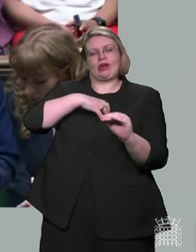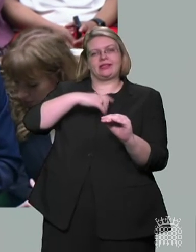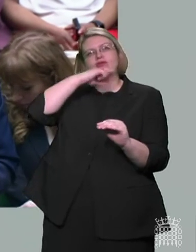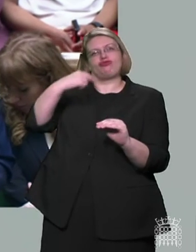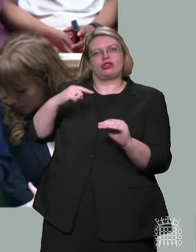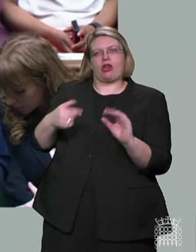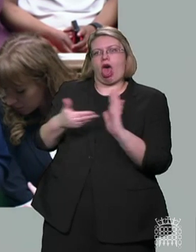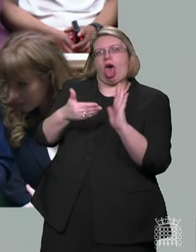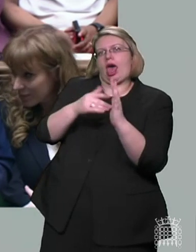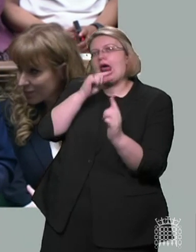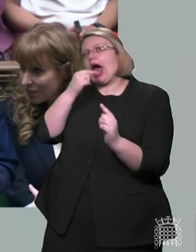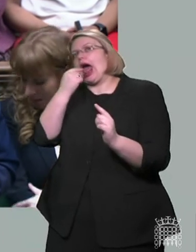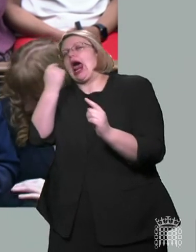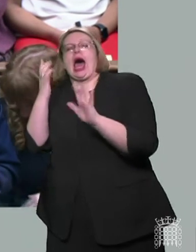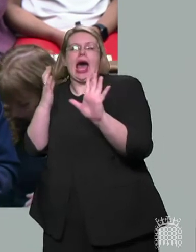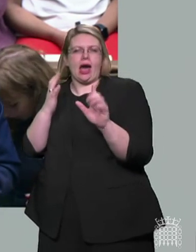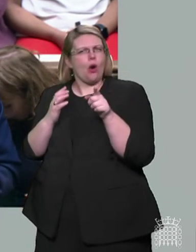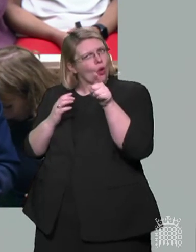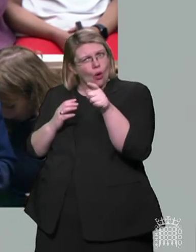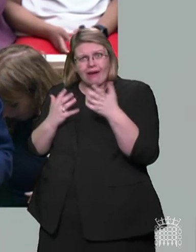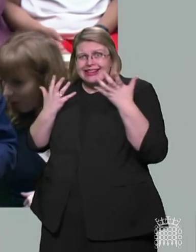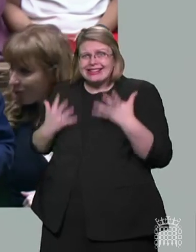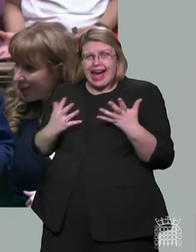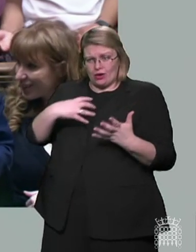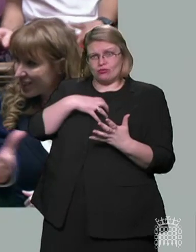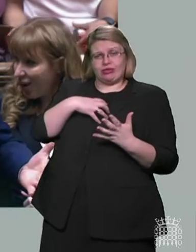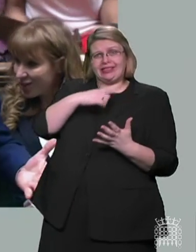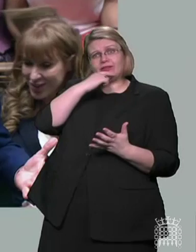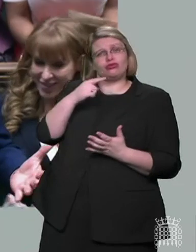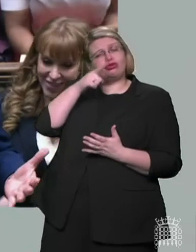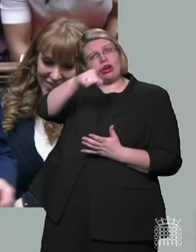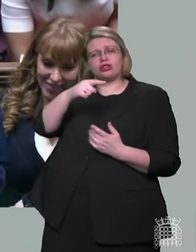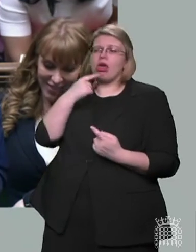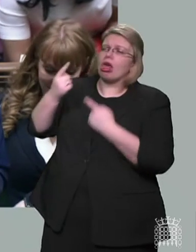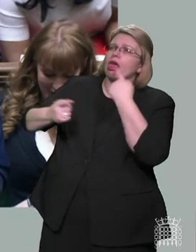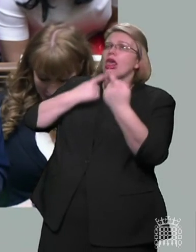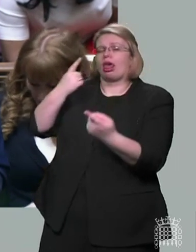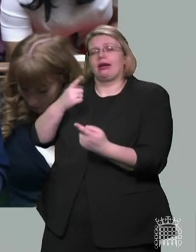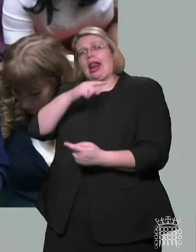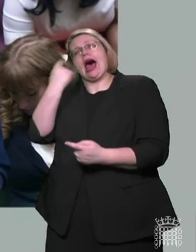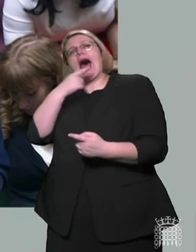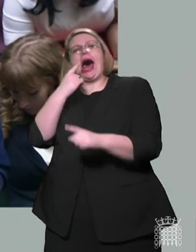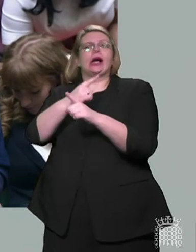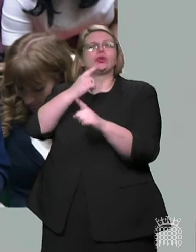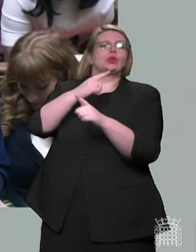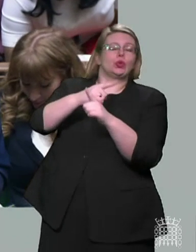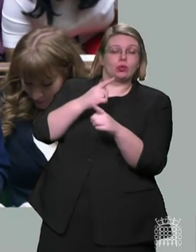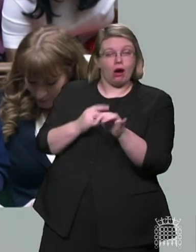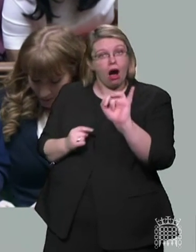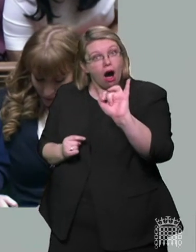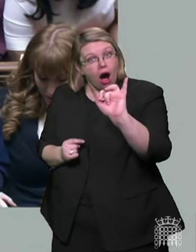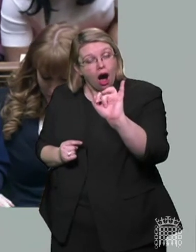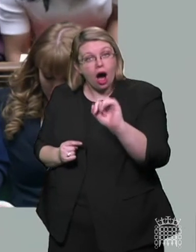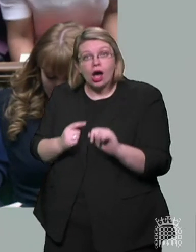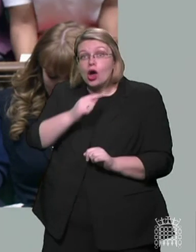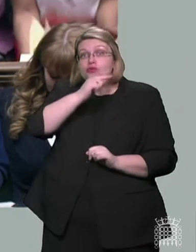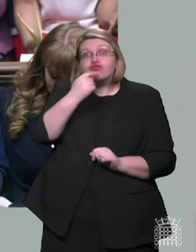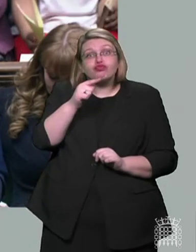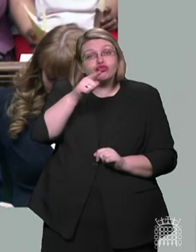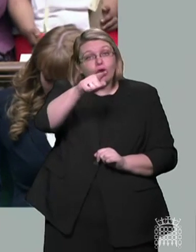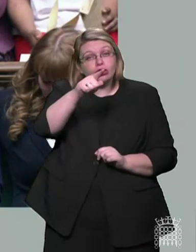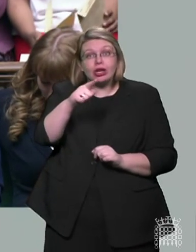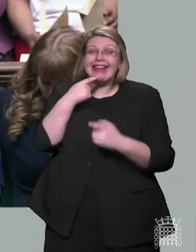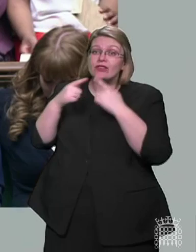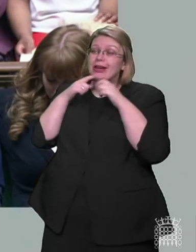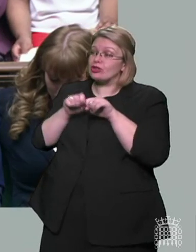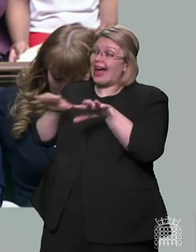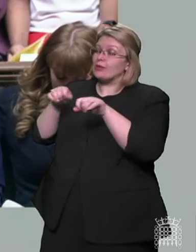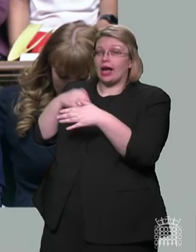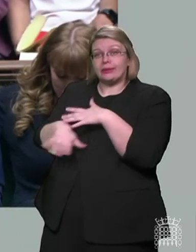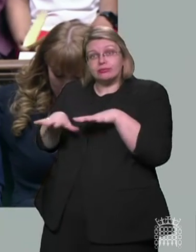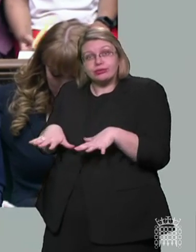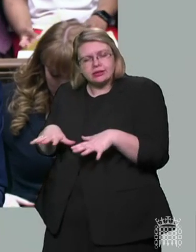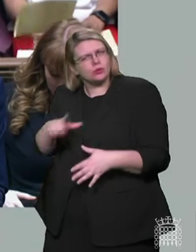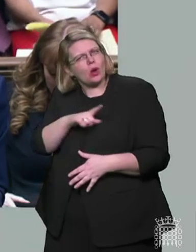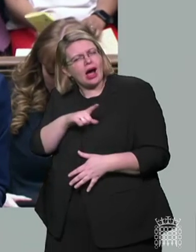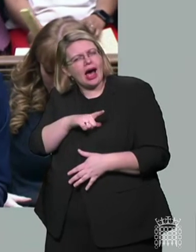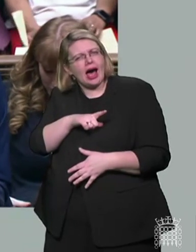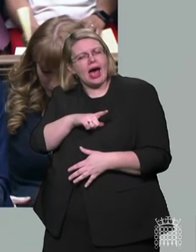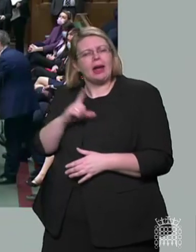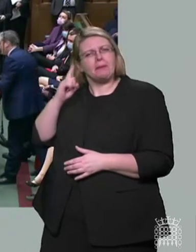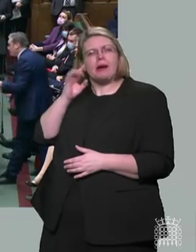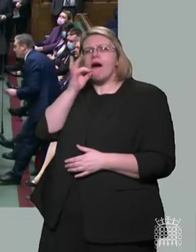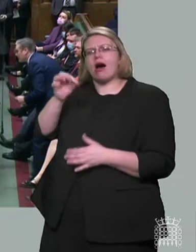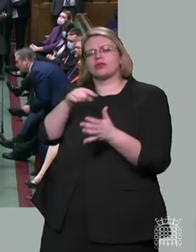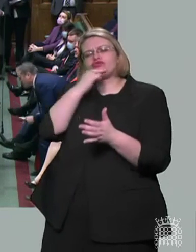Russia Today is his personal propaganda tool. I can see no reason why it should be allowed to continue broadcasting in this country, so will the Prime Minister now ask Ofcom to review its licence?